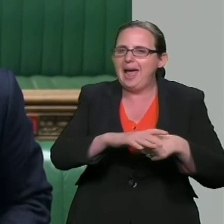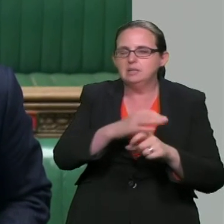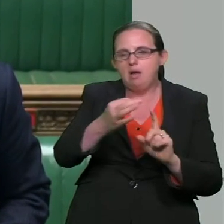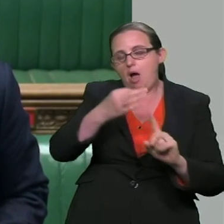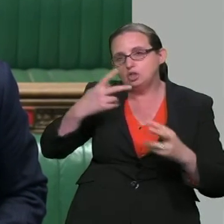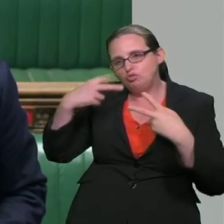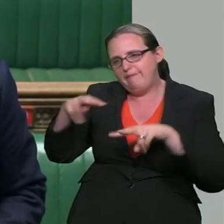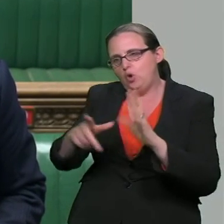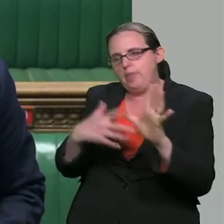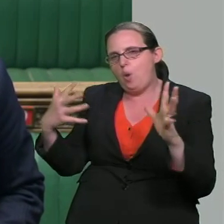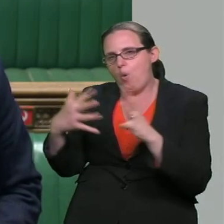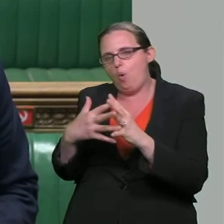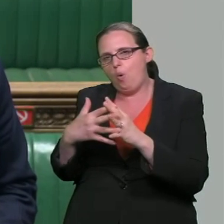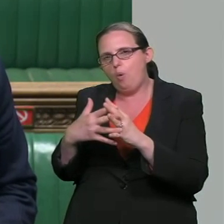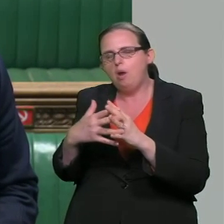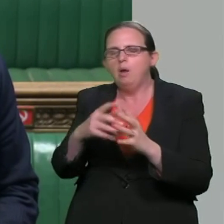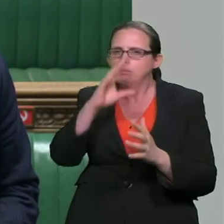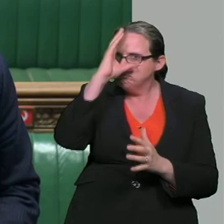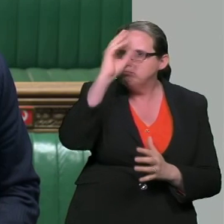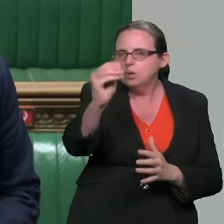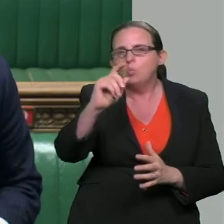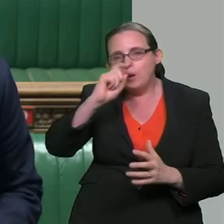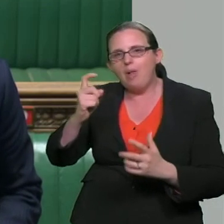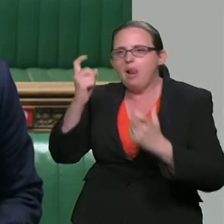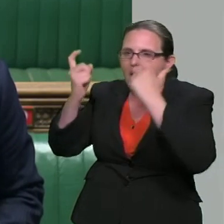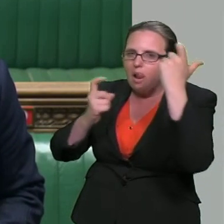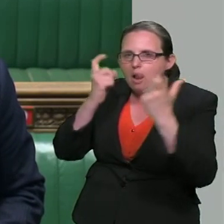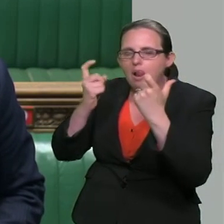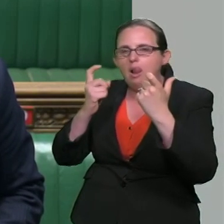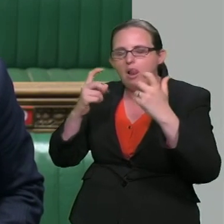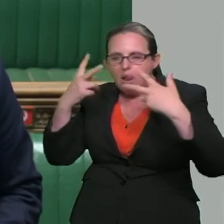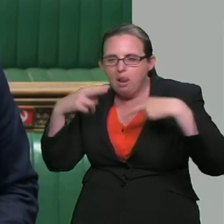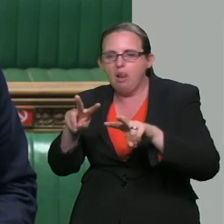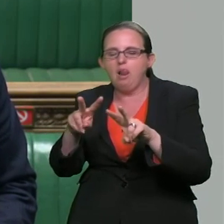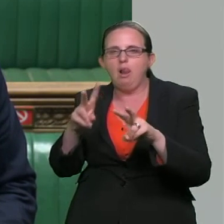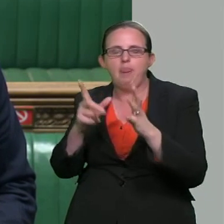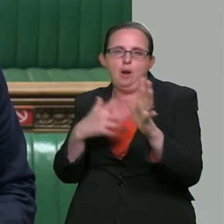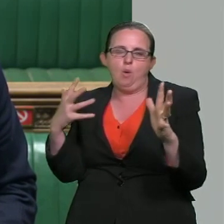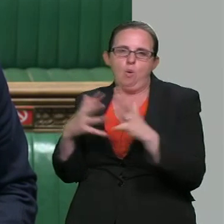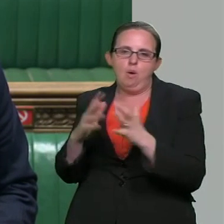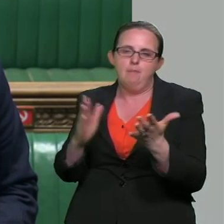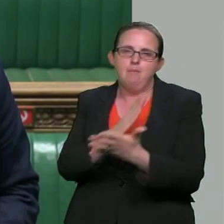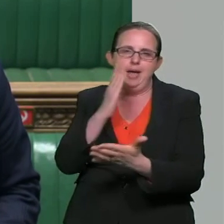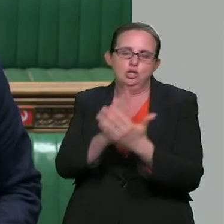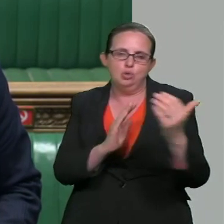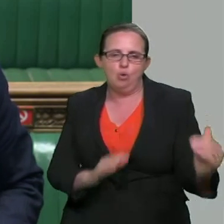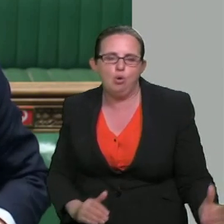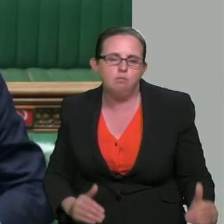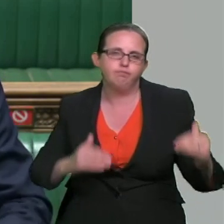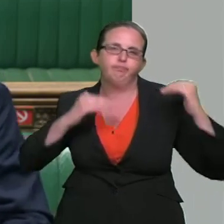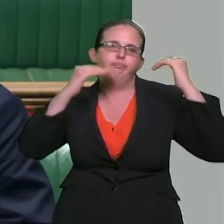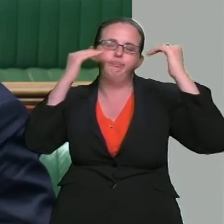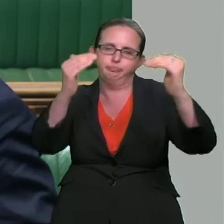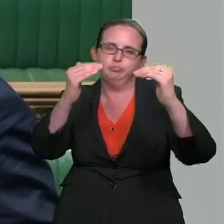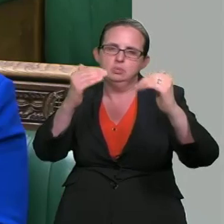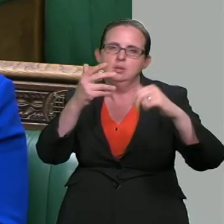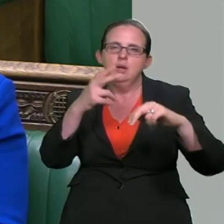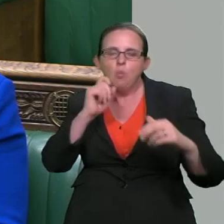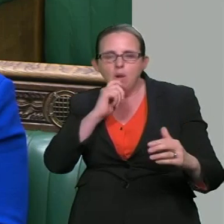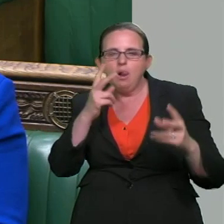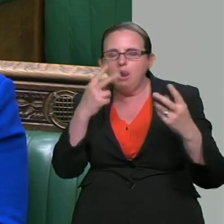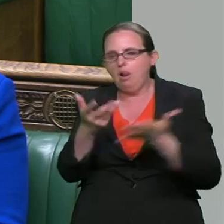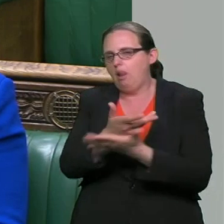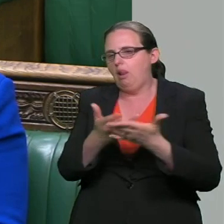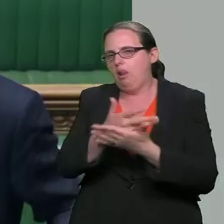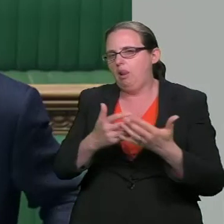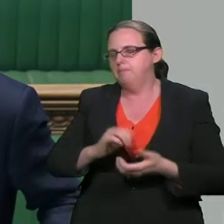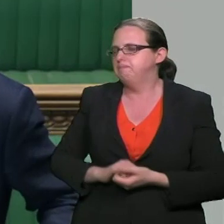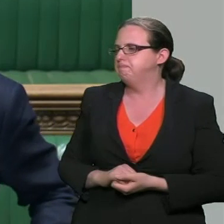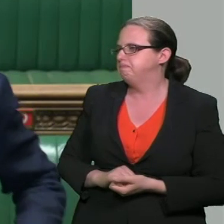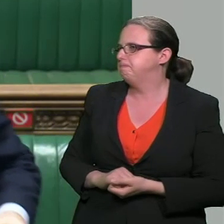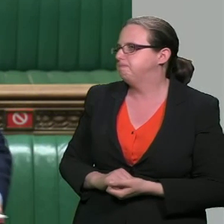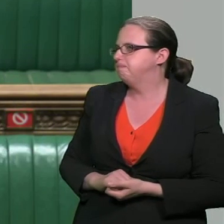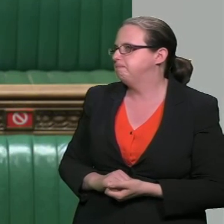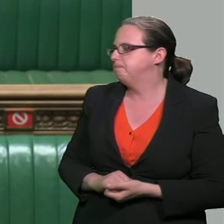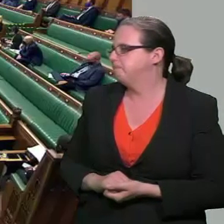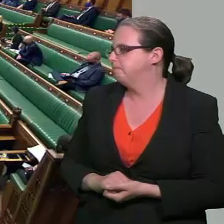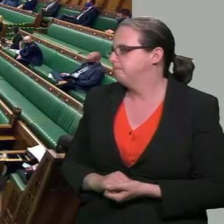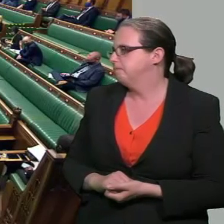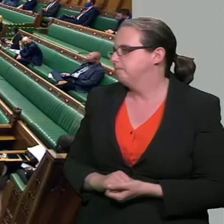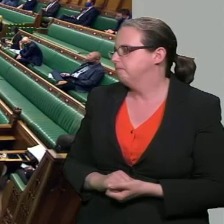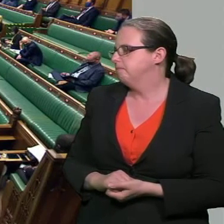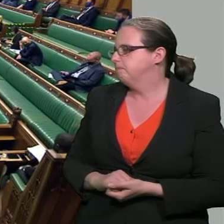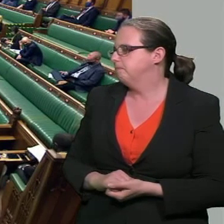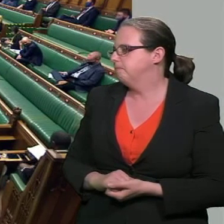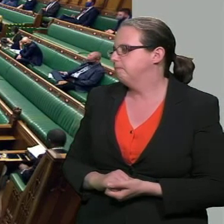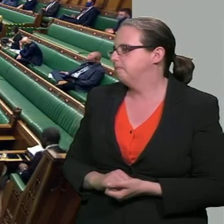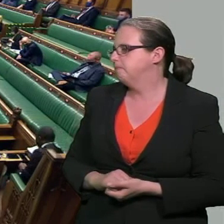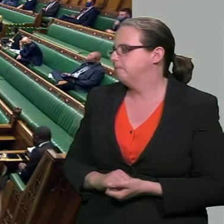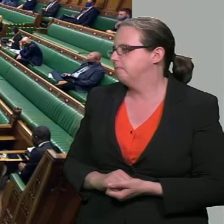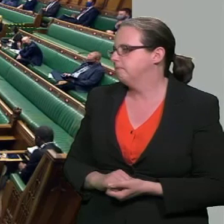I can give her the reassurance that we will always consider opportunities to review the law and how it operates if necessary, and we will certainly be looking at the case she describes.